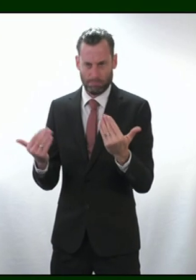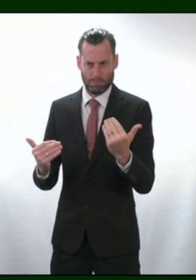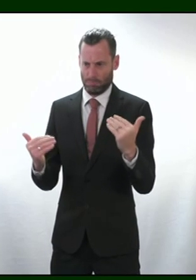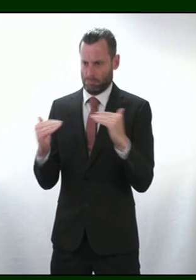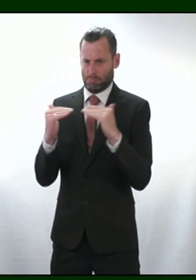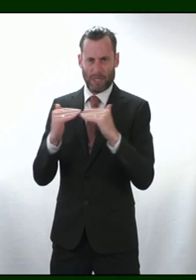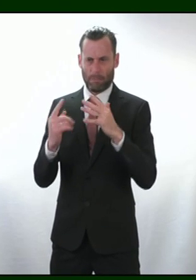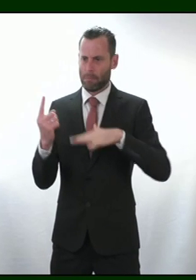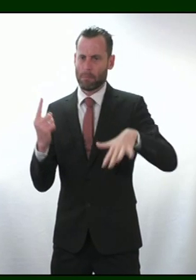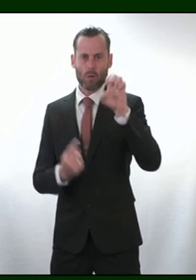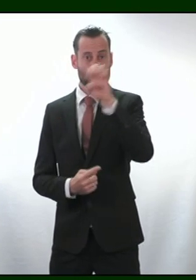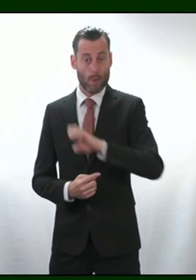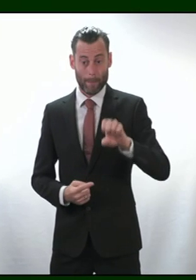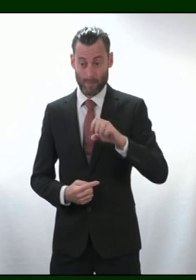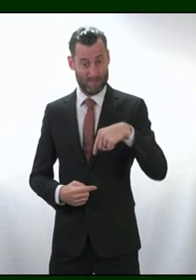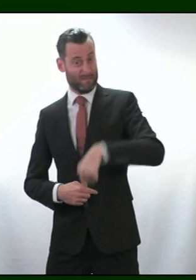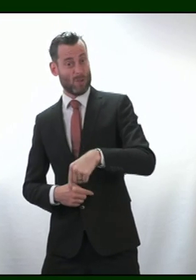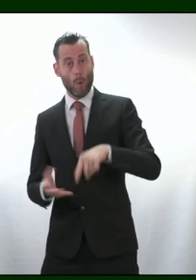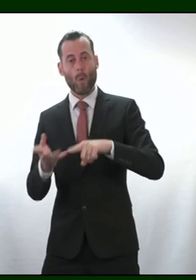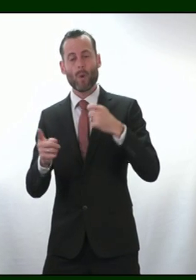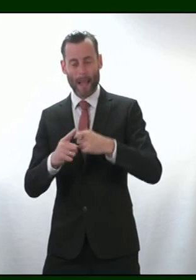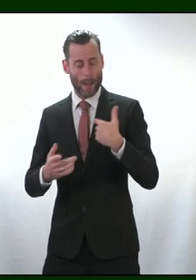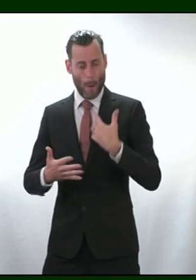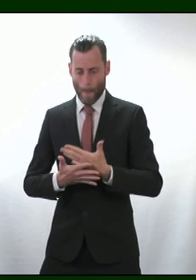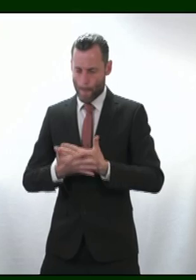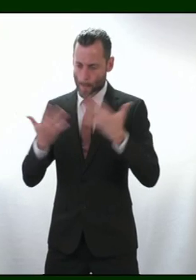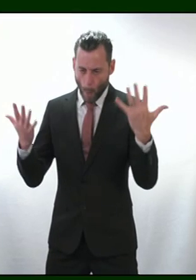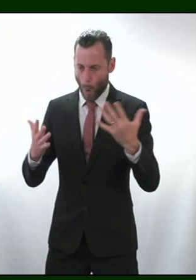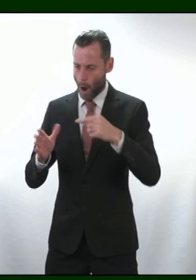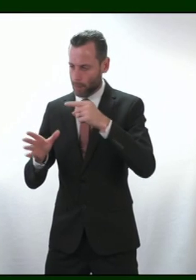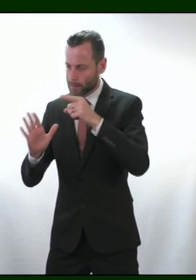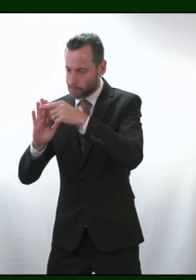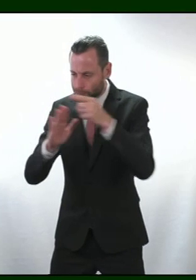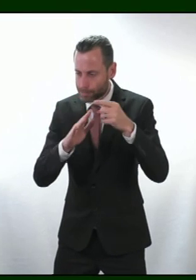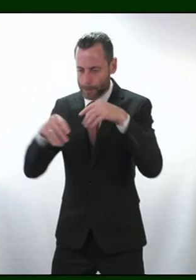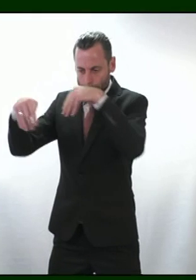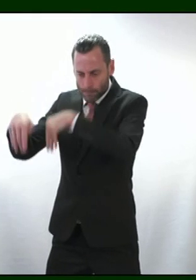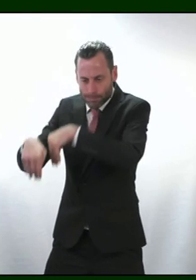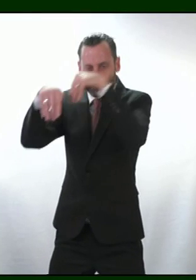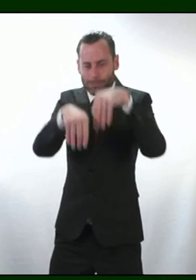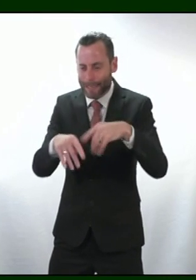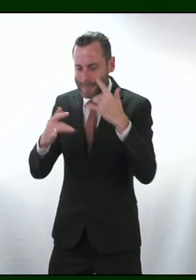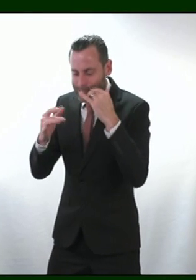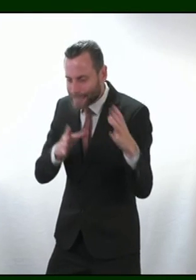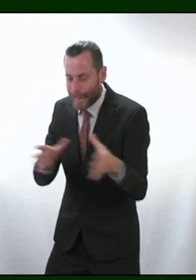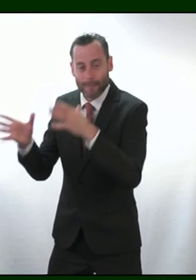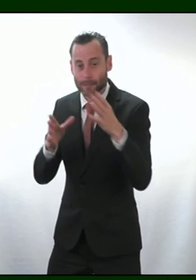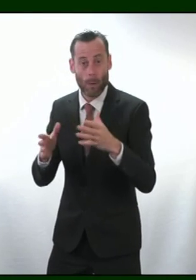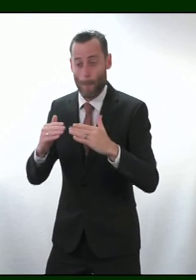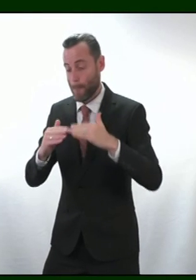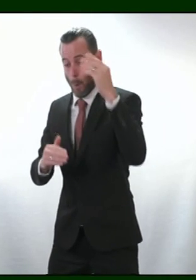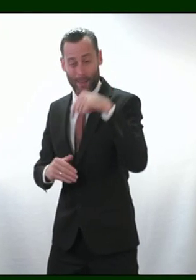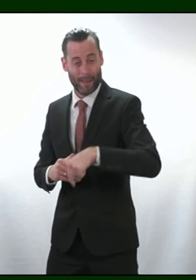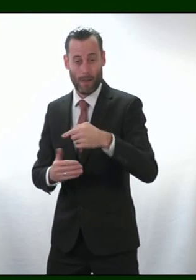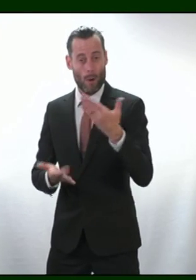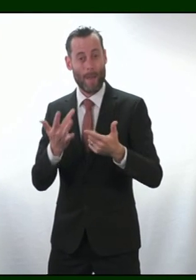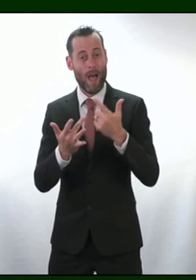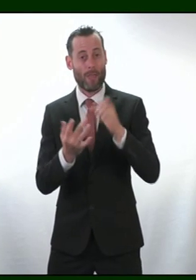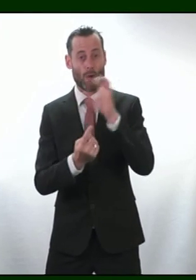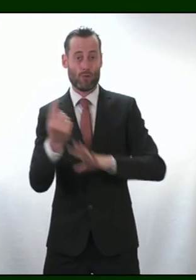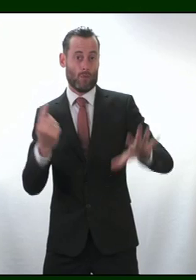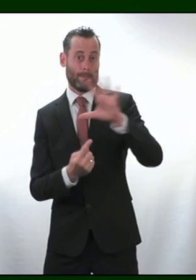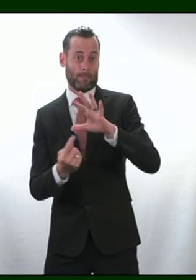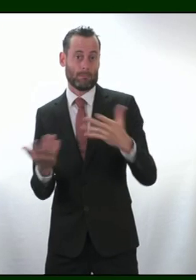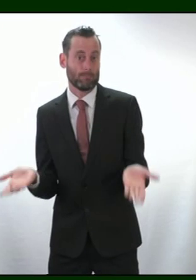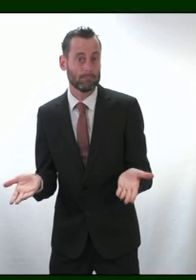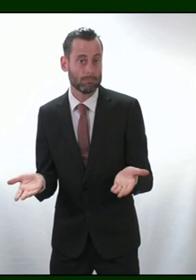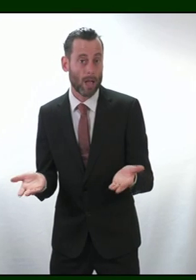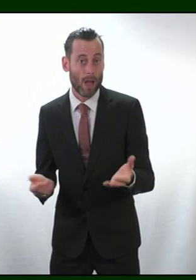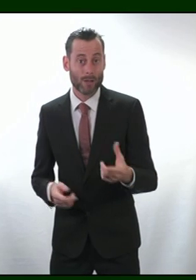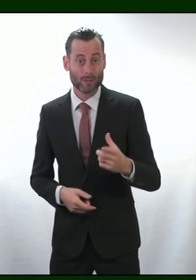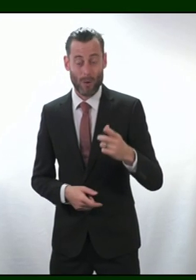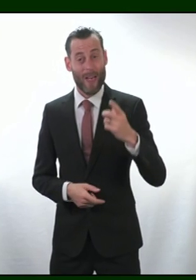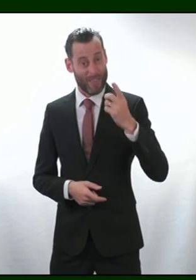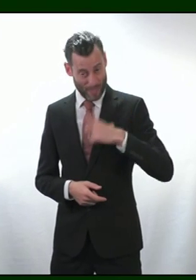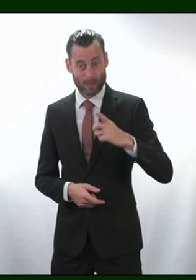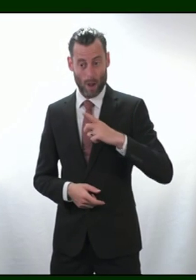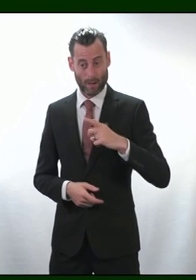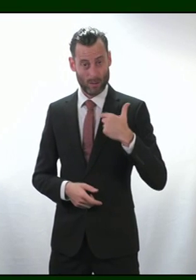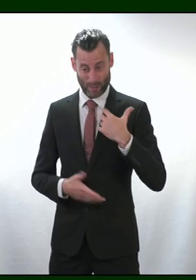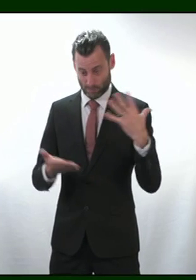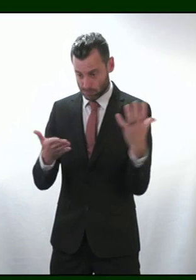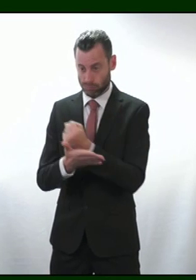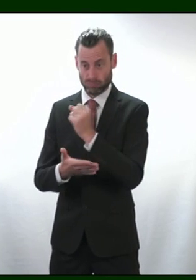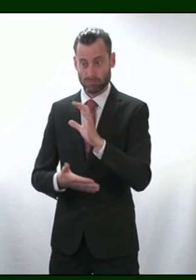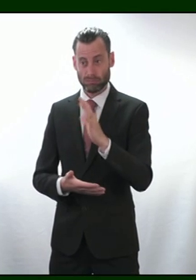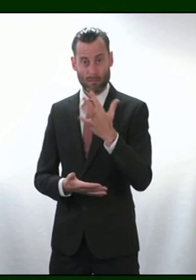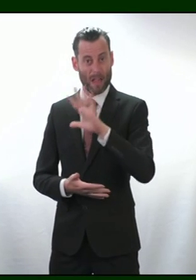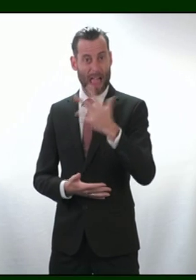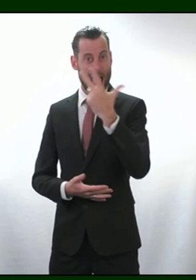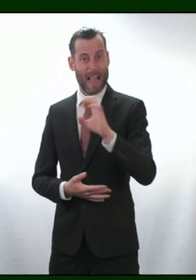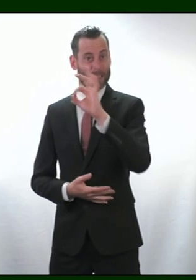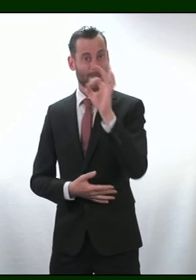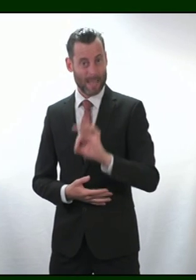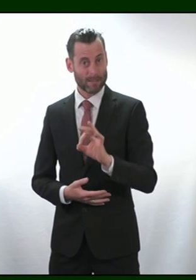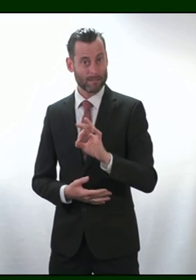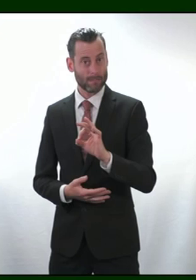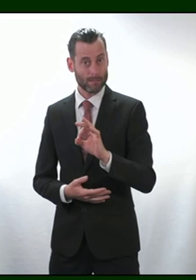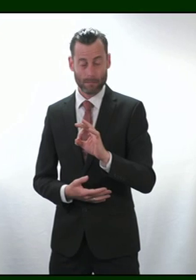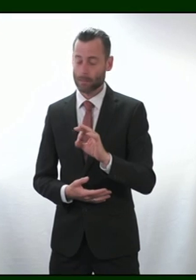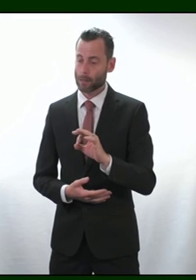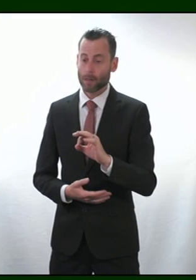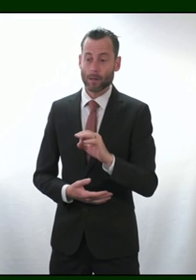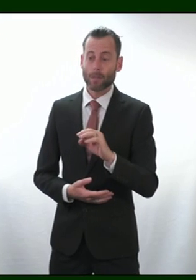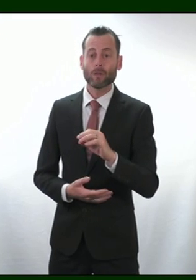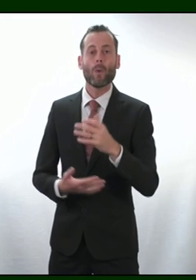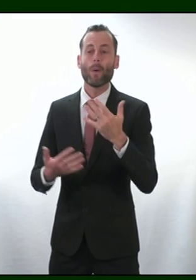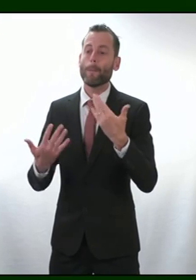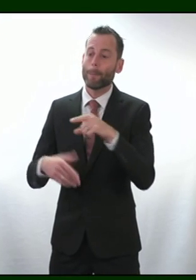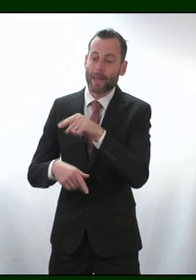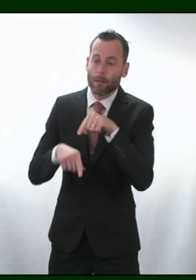We have conducted more testing than any other European country, and that is why we are able to deliver tests and results in 80% of cases where we know the contacts.